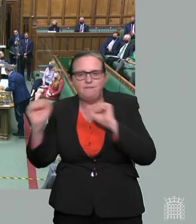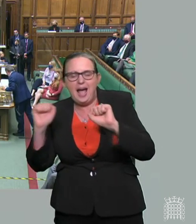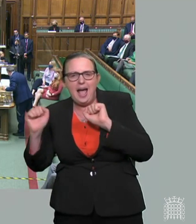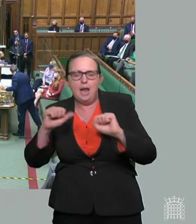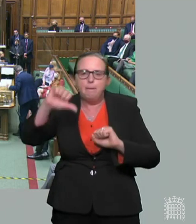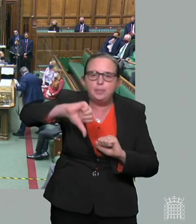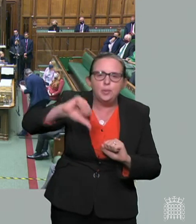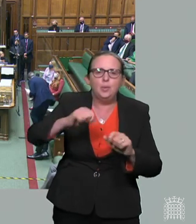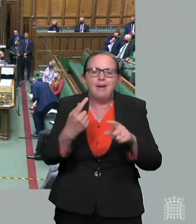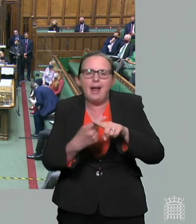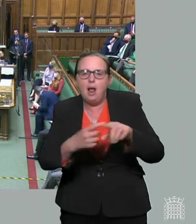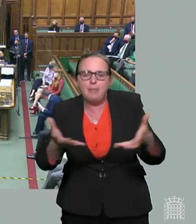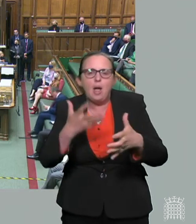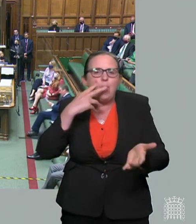Yes or no.